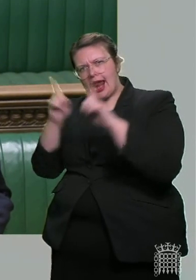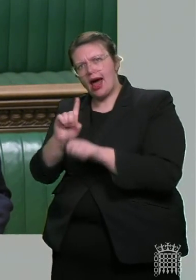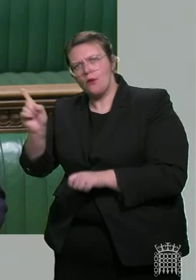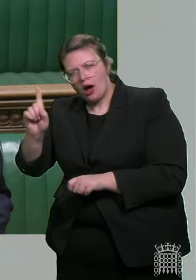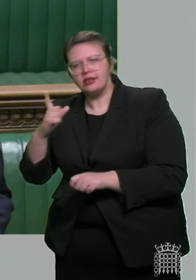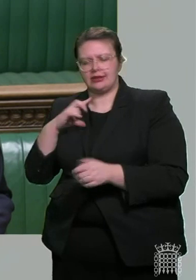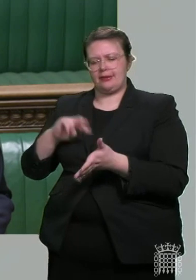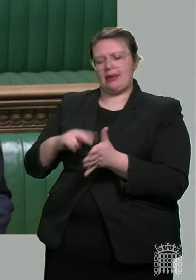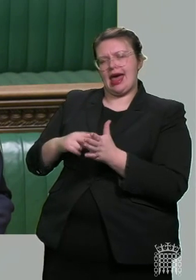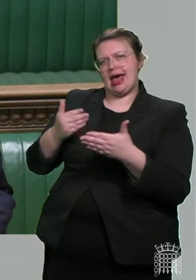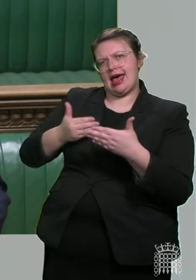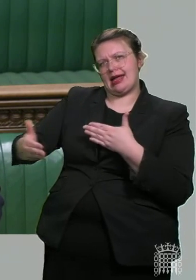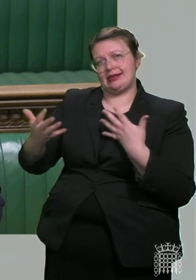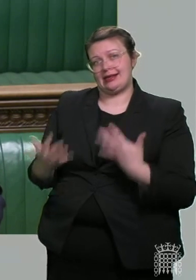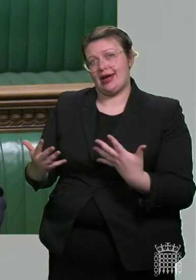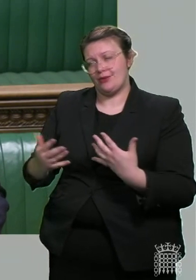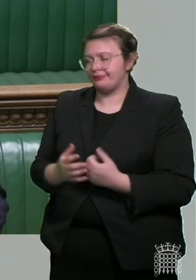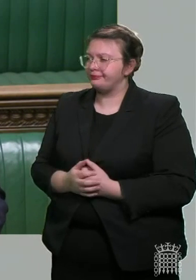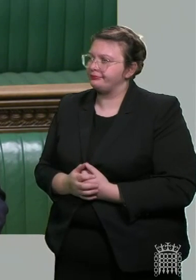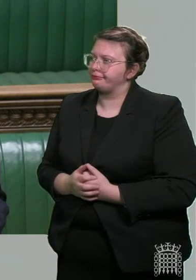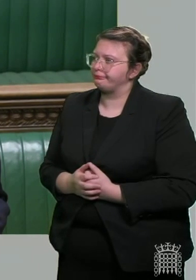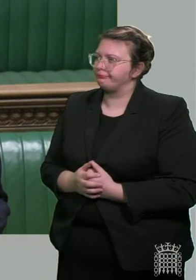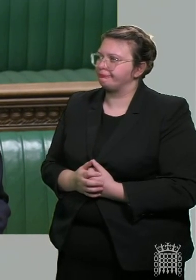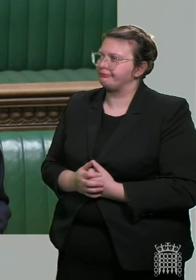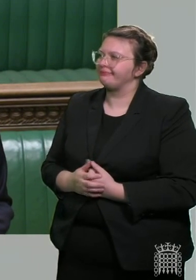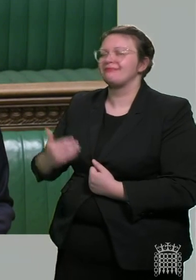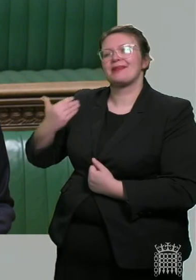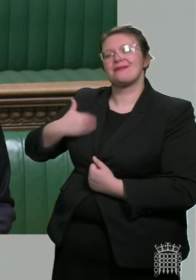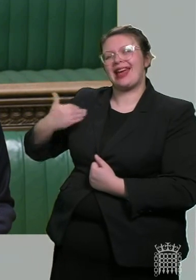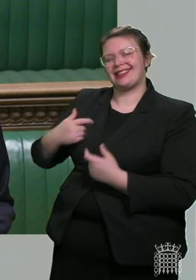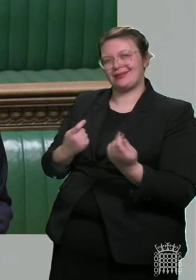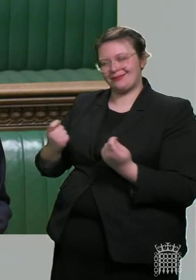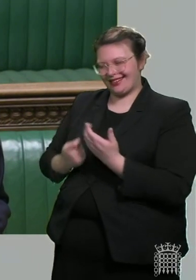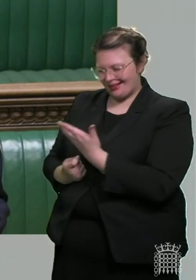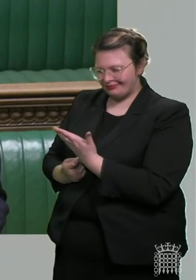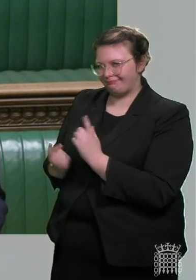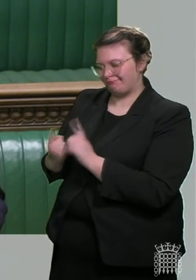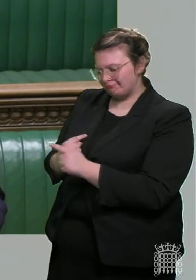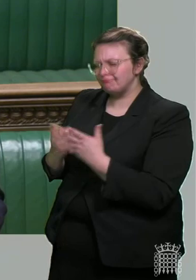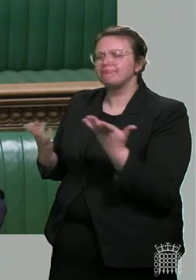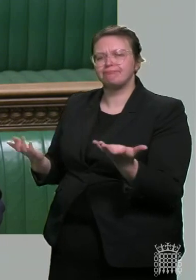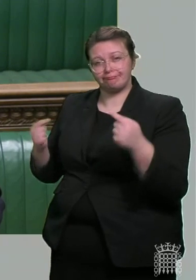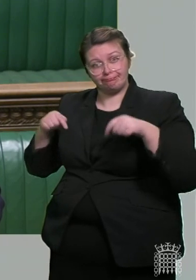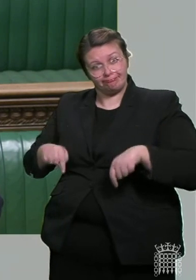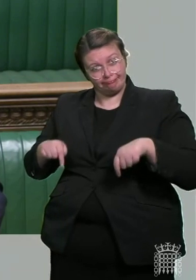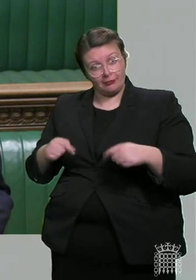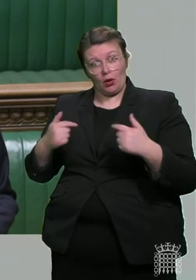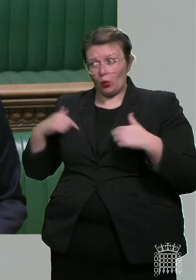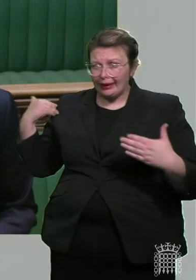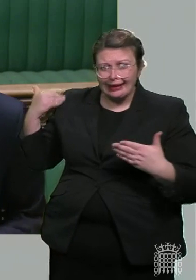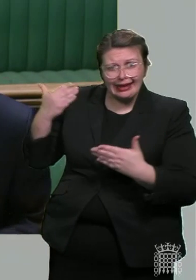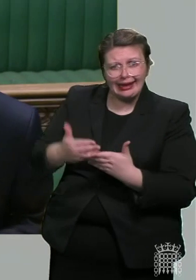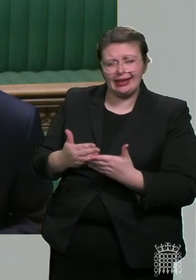Today’s forecasts show that our response to coronavirus is working.